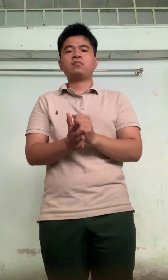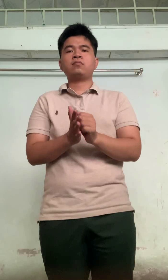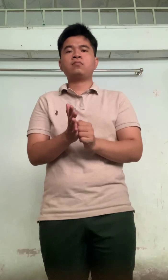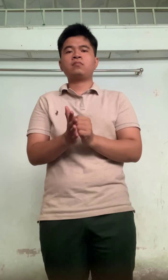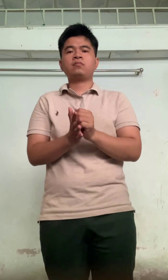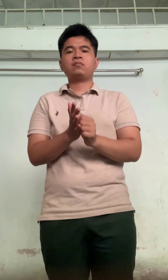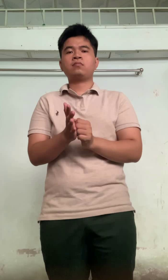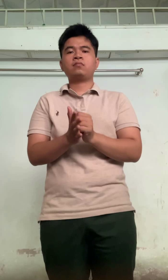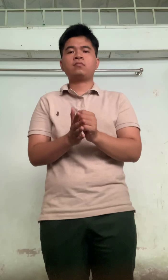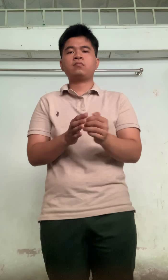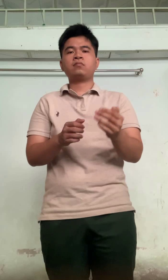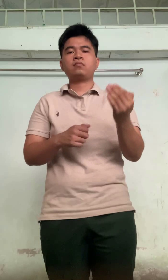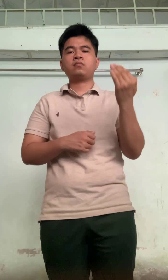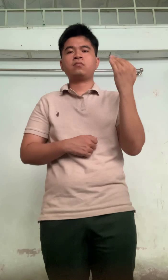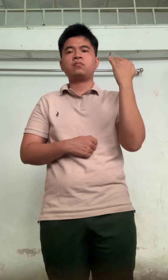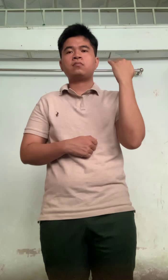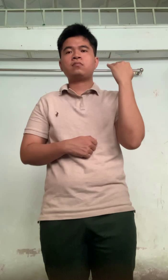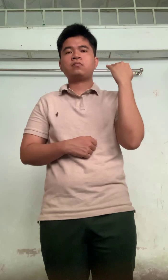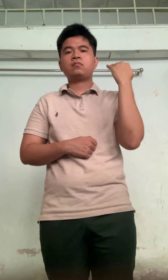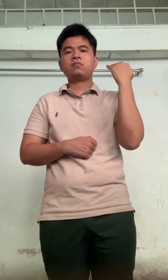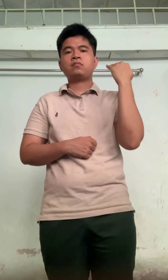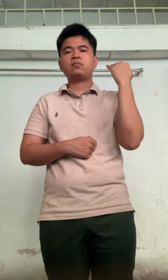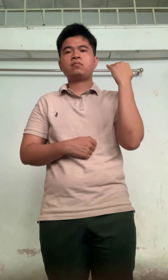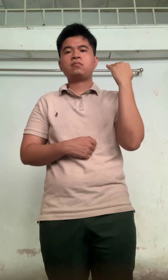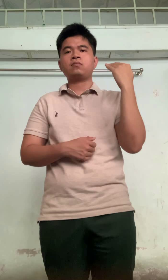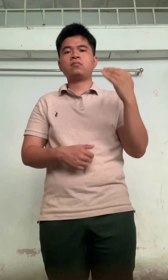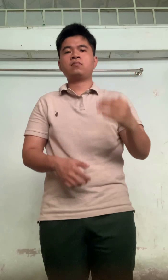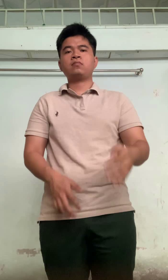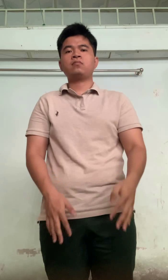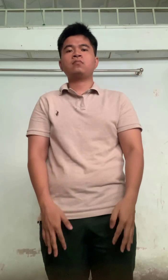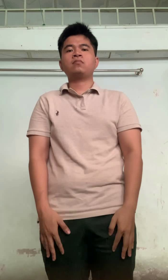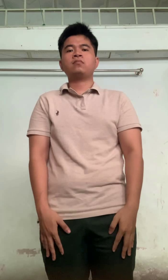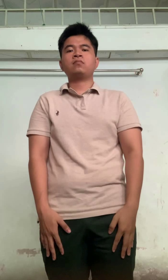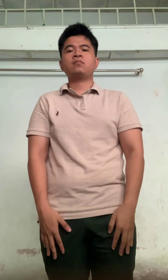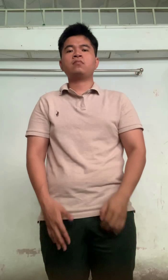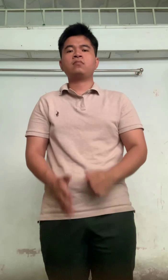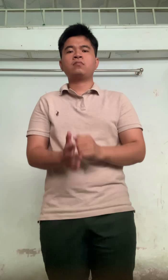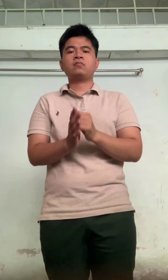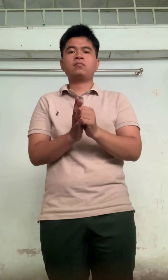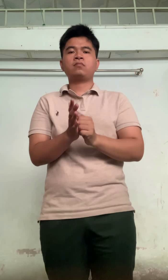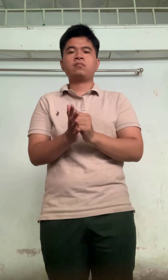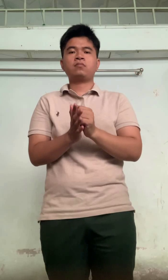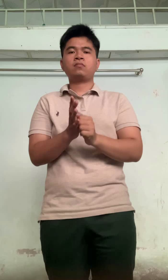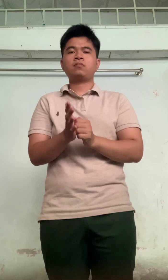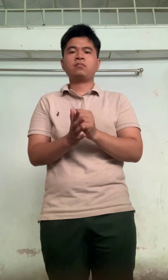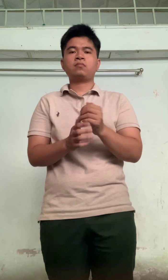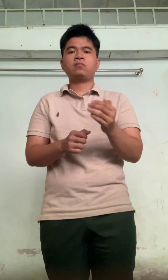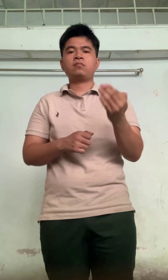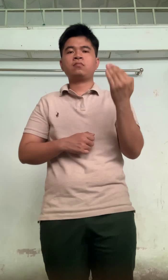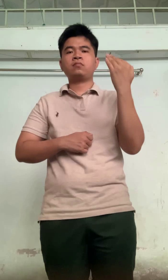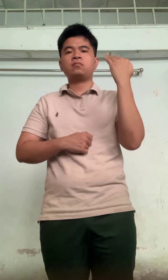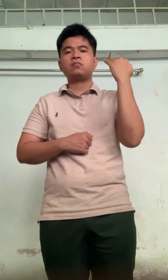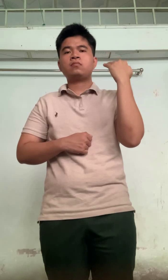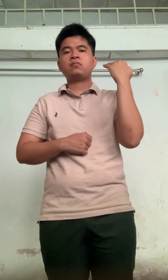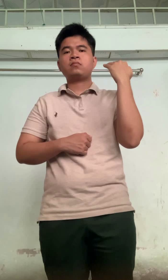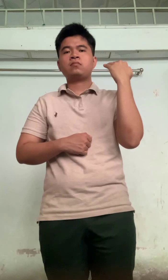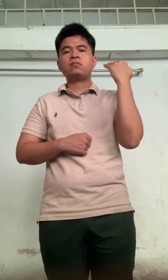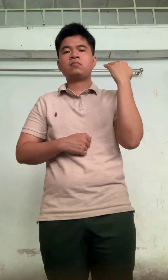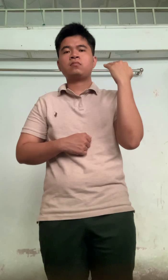thang truoc